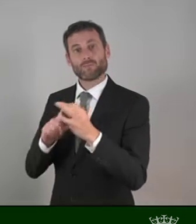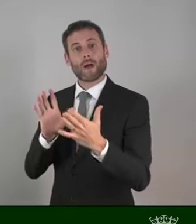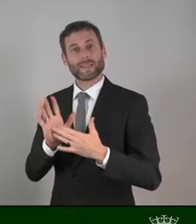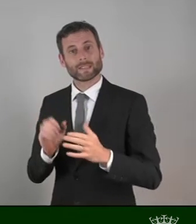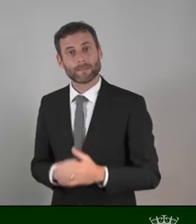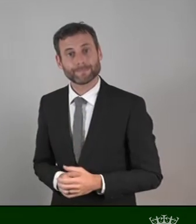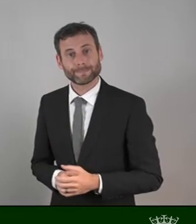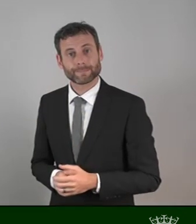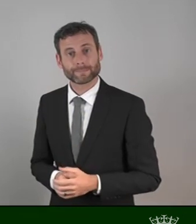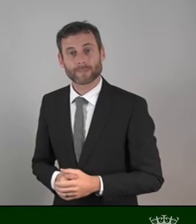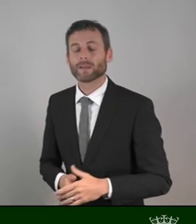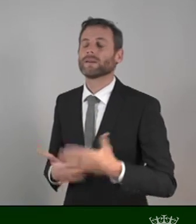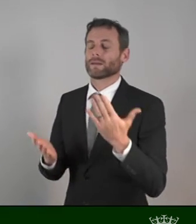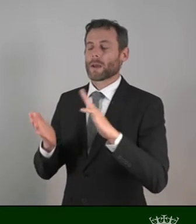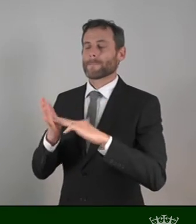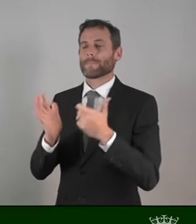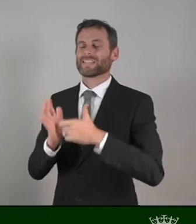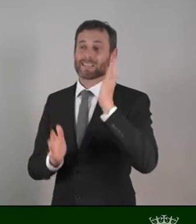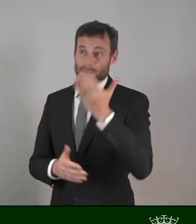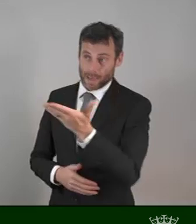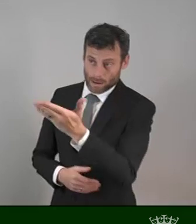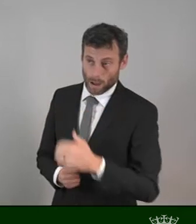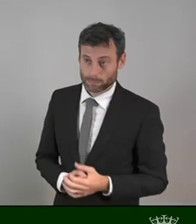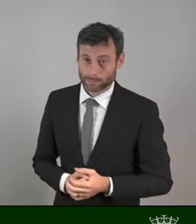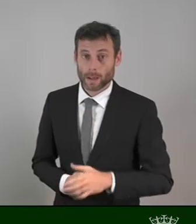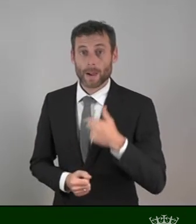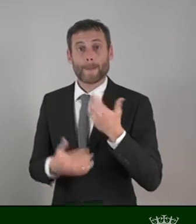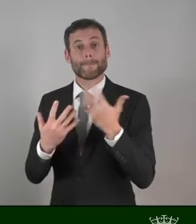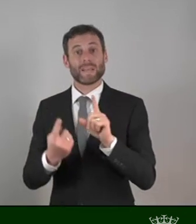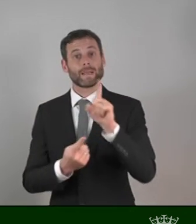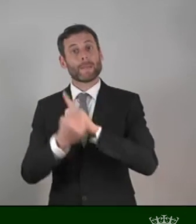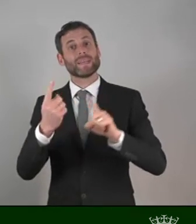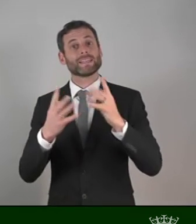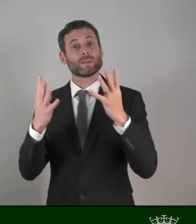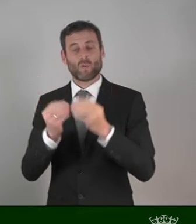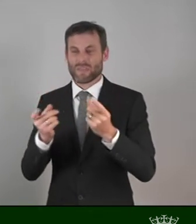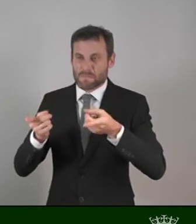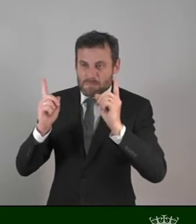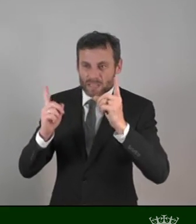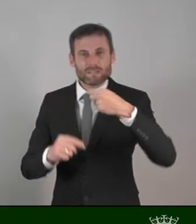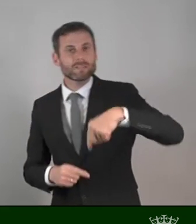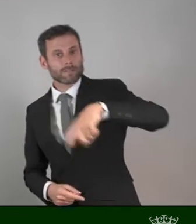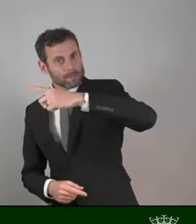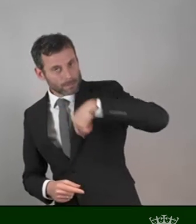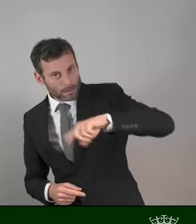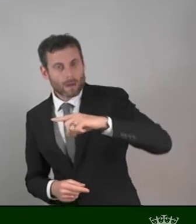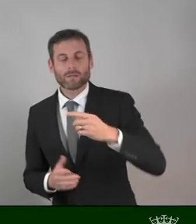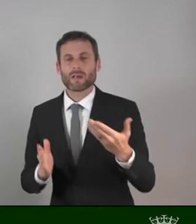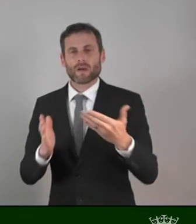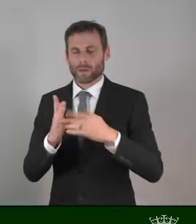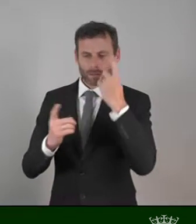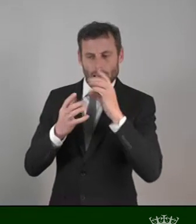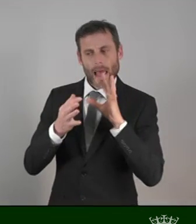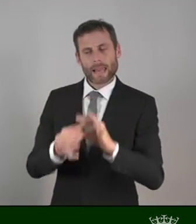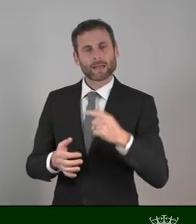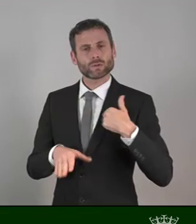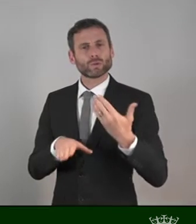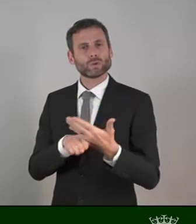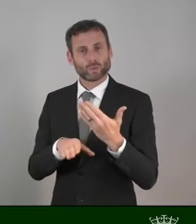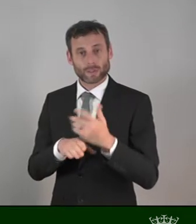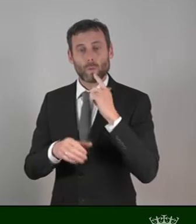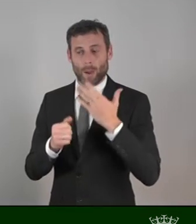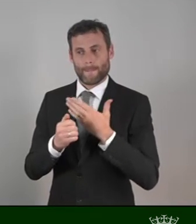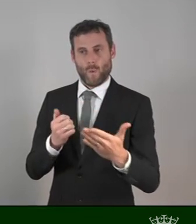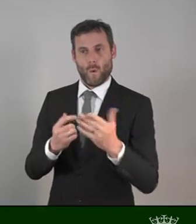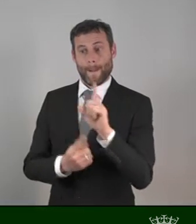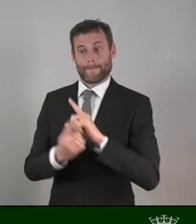In addition to my duties in this House, I shall have further such meetings later today.